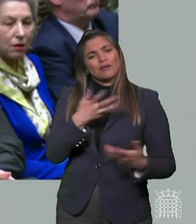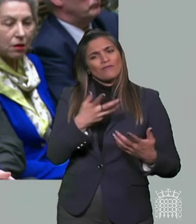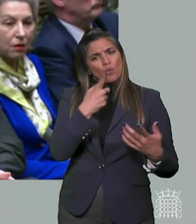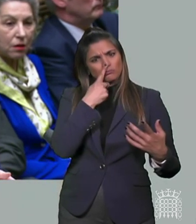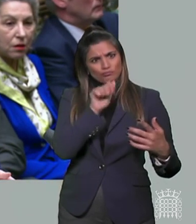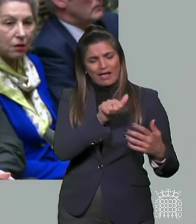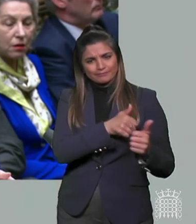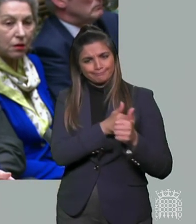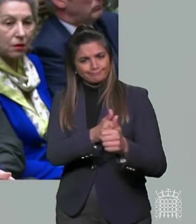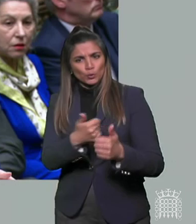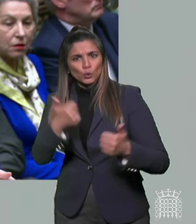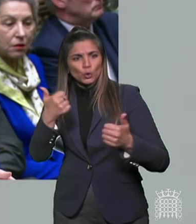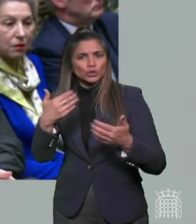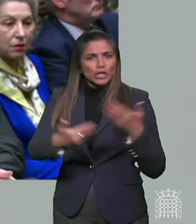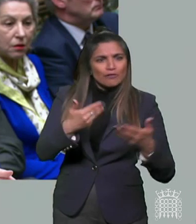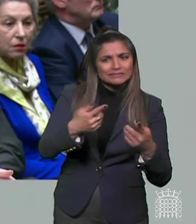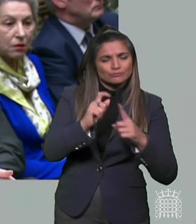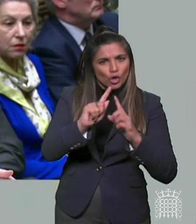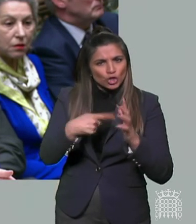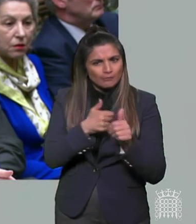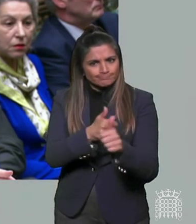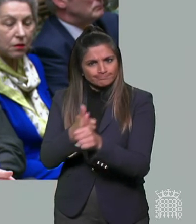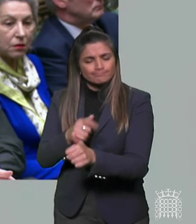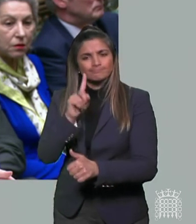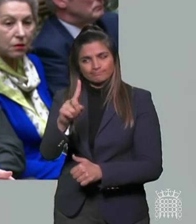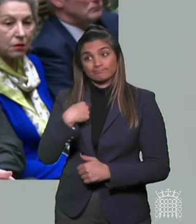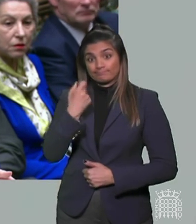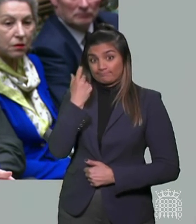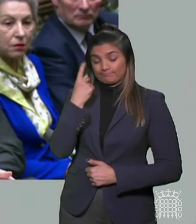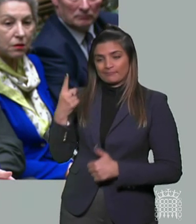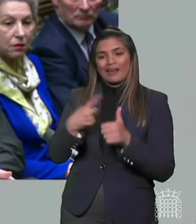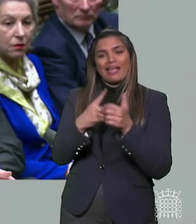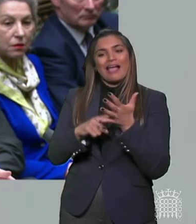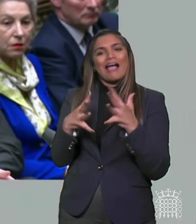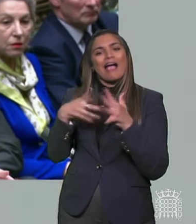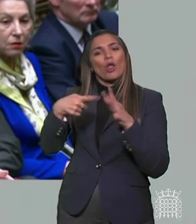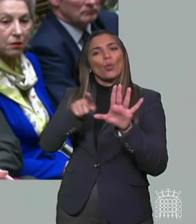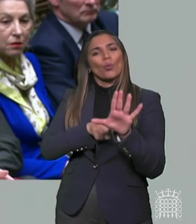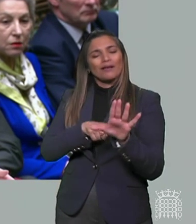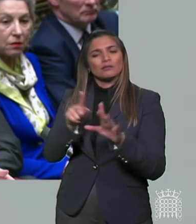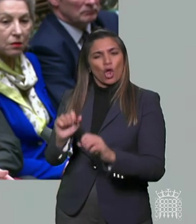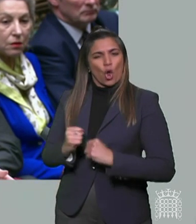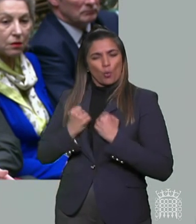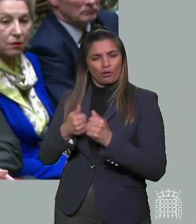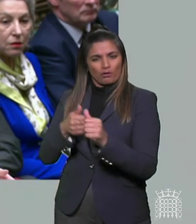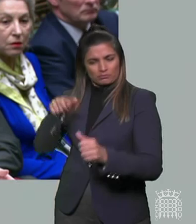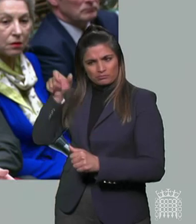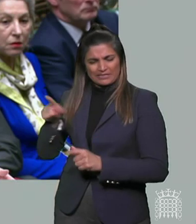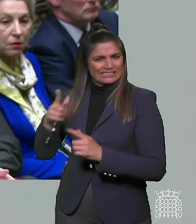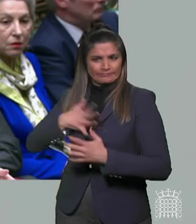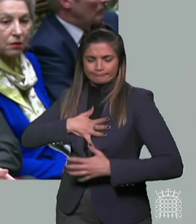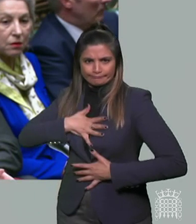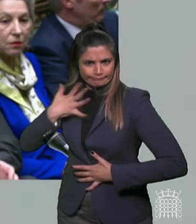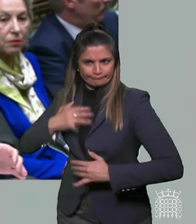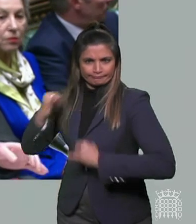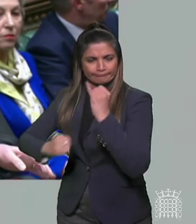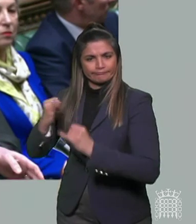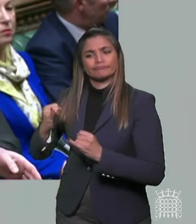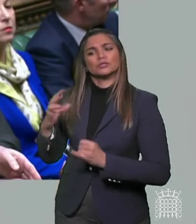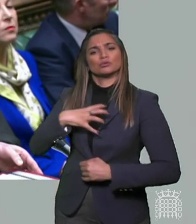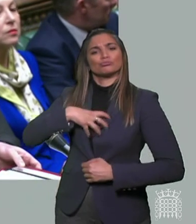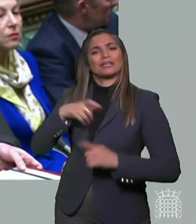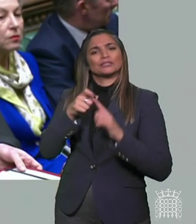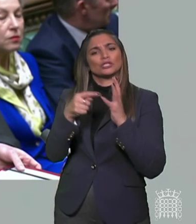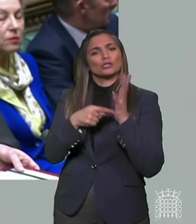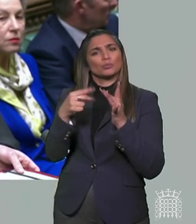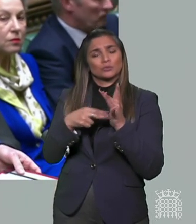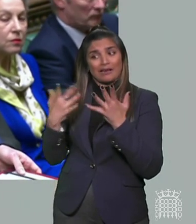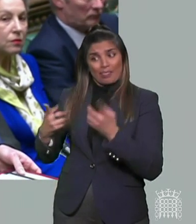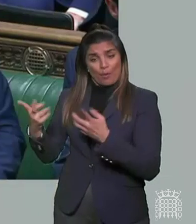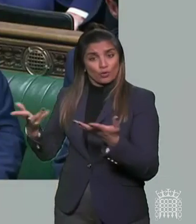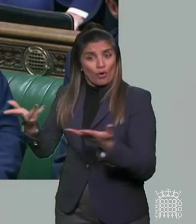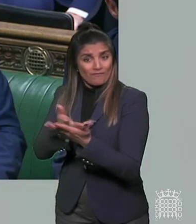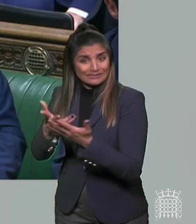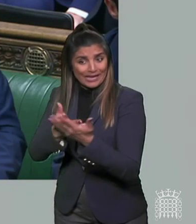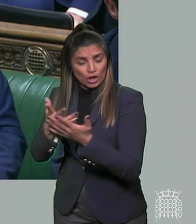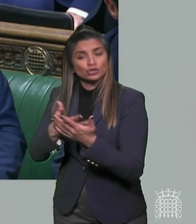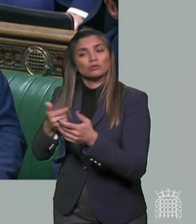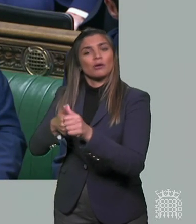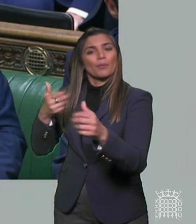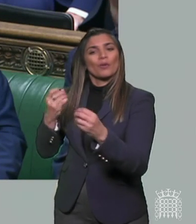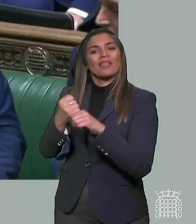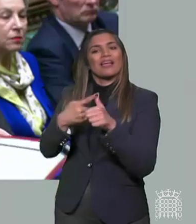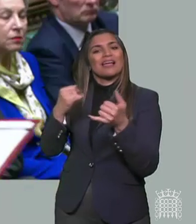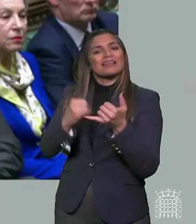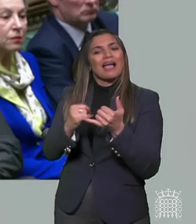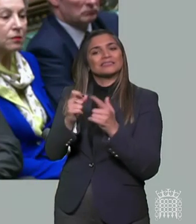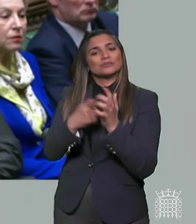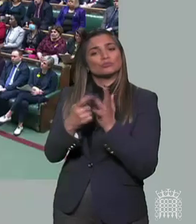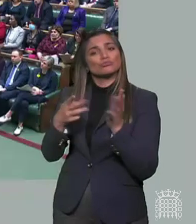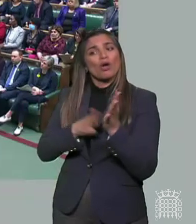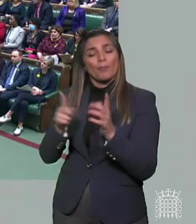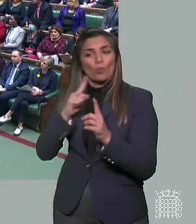I would also say, on the specific points he makes, that I understand that Allwyn’s owner, Mr Komárek, who has long criticised the Putin regime, is in discussions with the Czech Republic Government regarding the joint venture with Gazprom and removing its involvement.